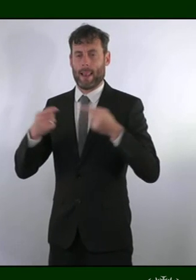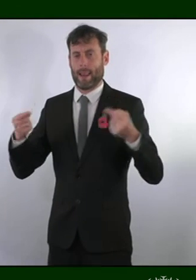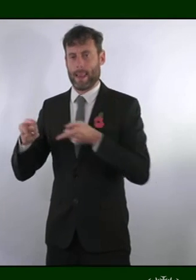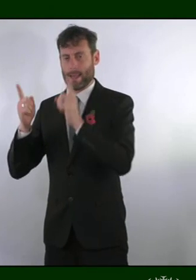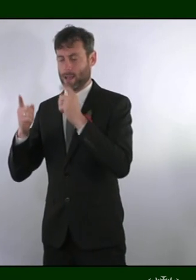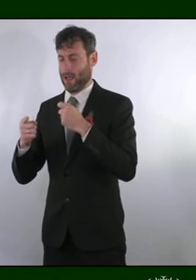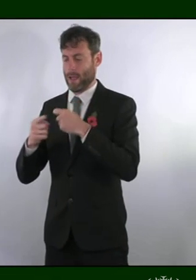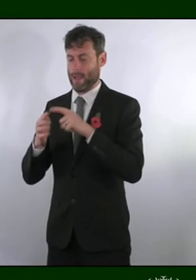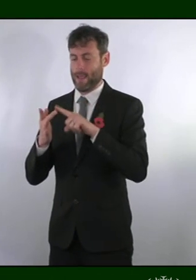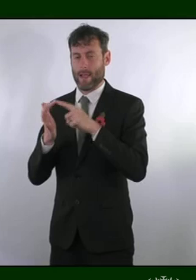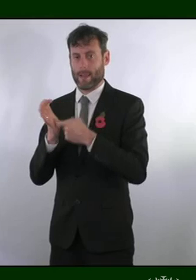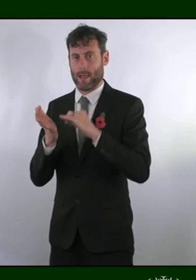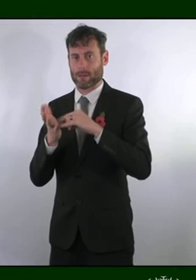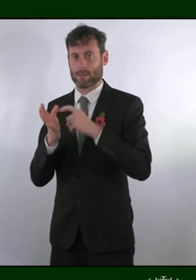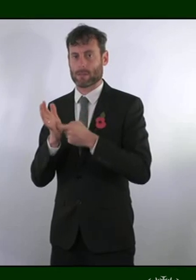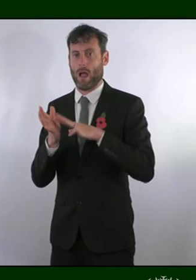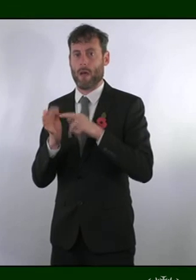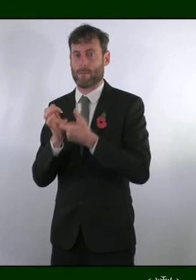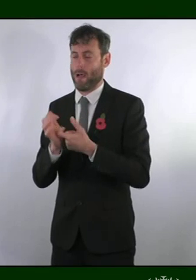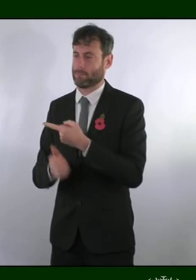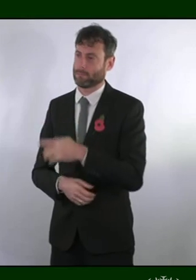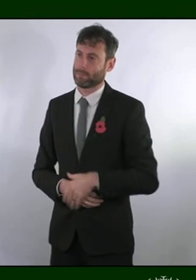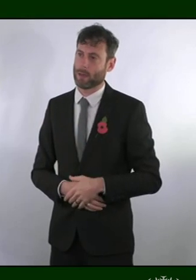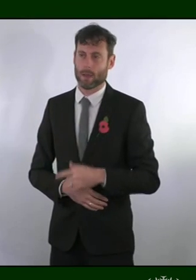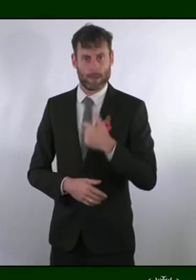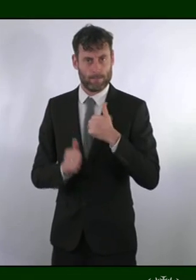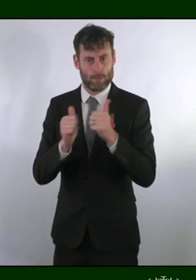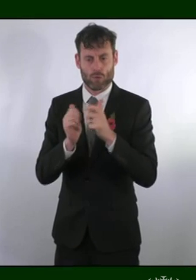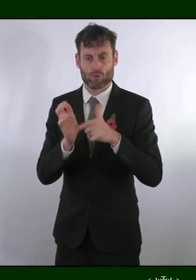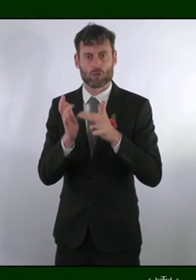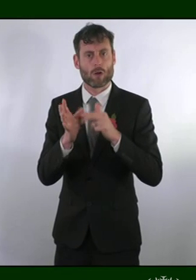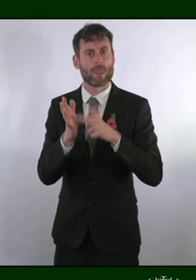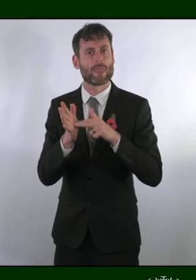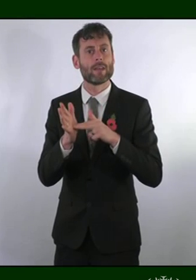May I join the Prime Minister in his comments about Jonathan Sacks?